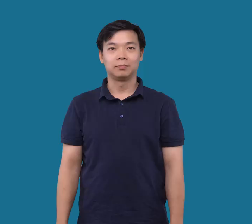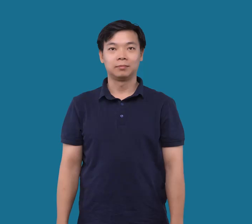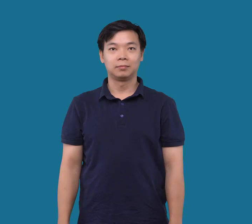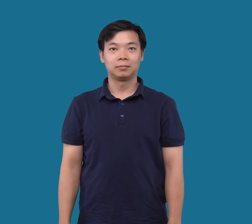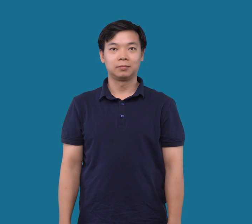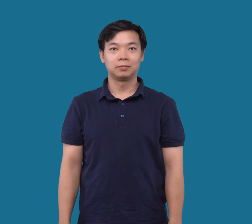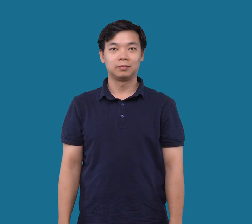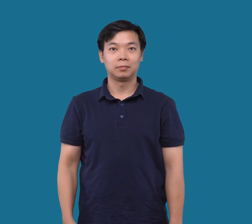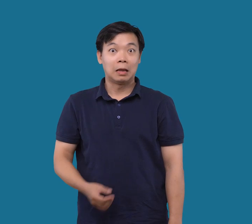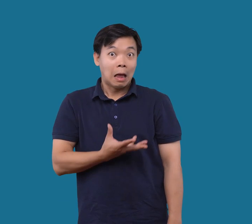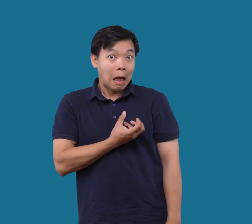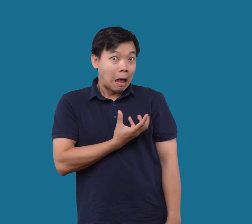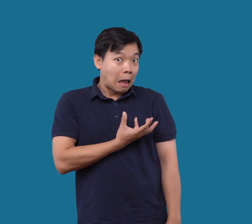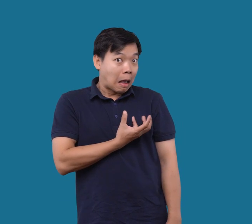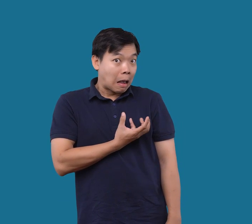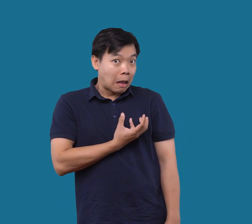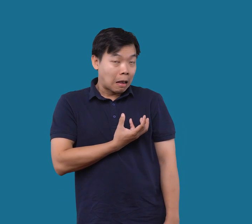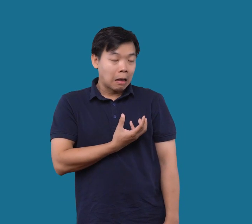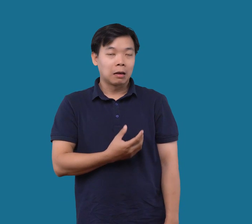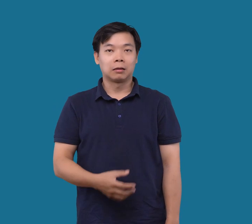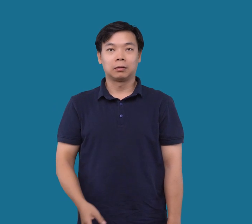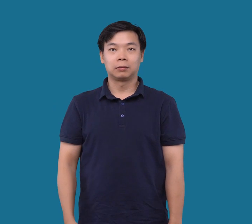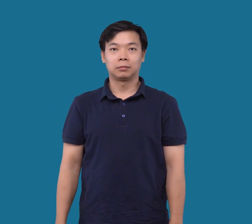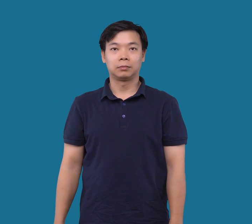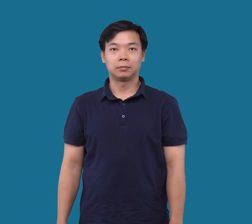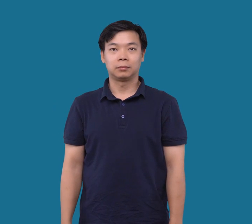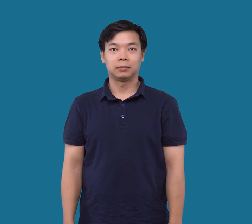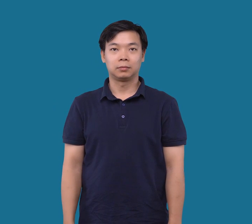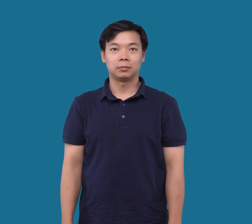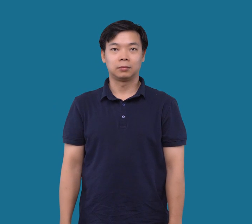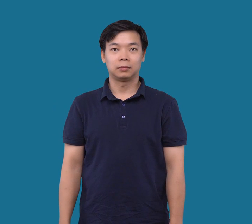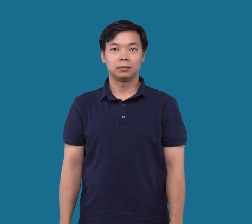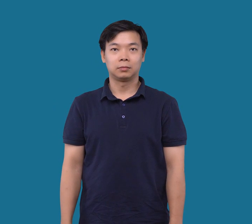hoảng sợ